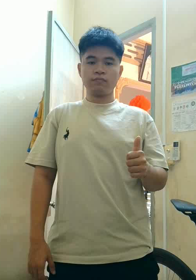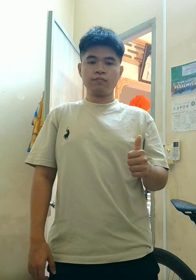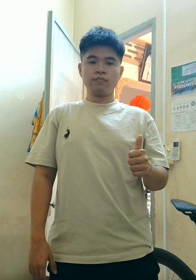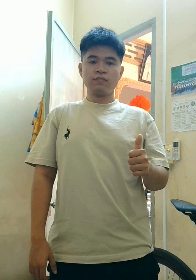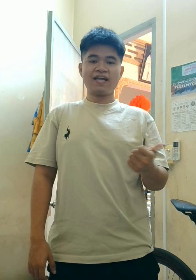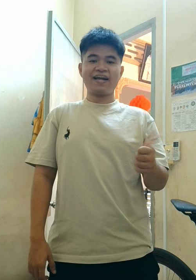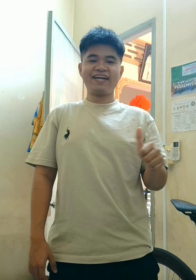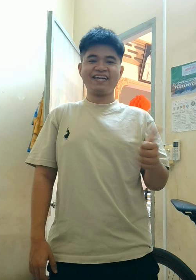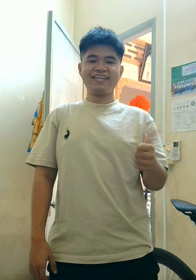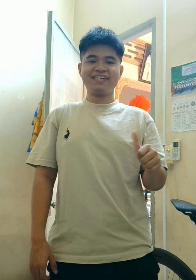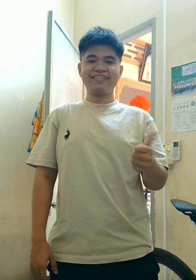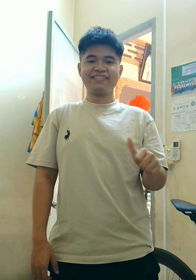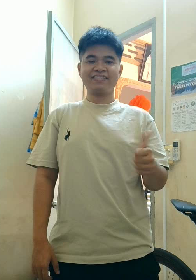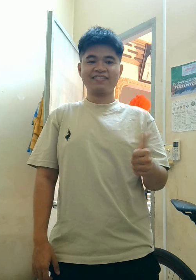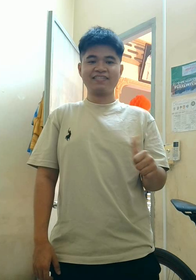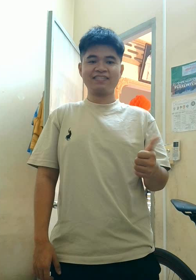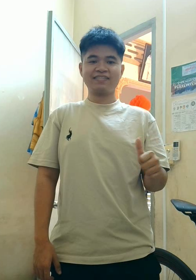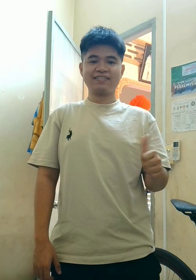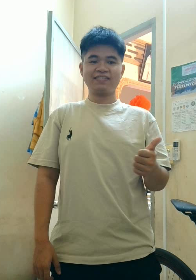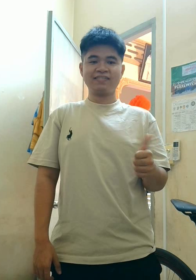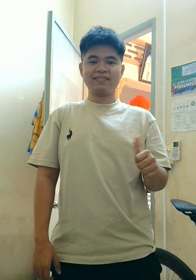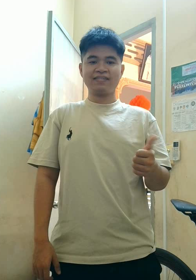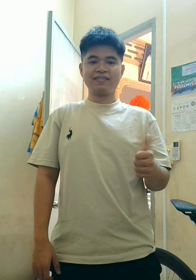ai